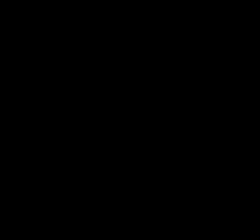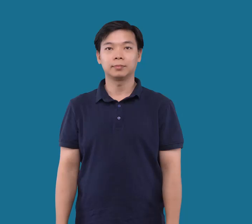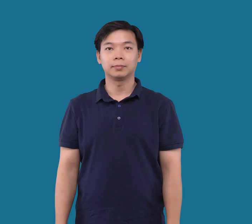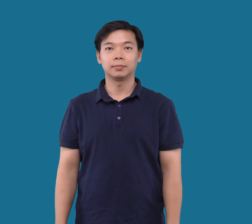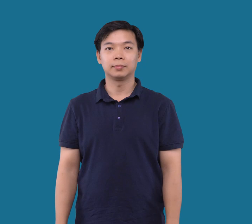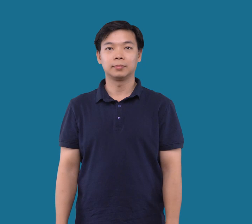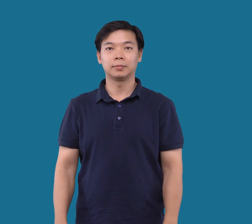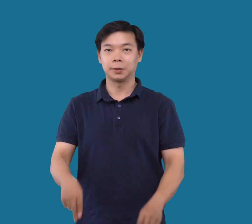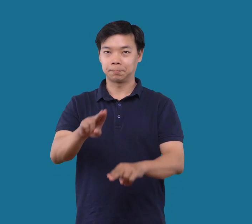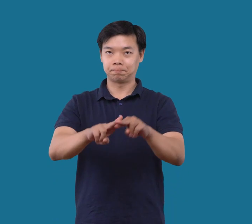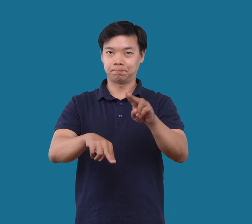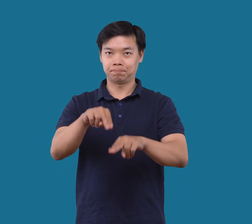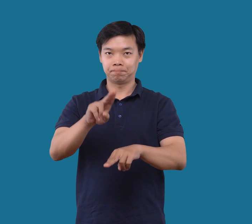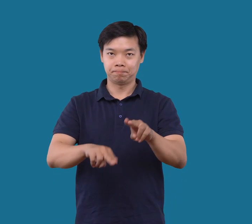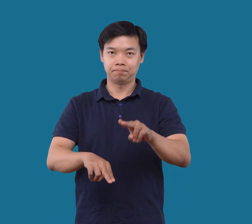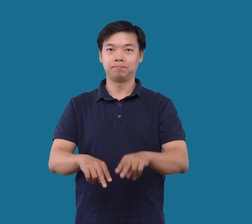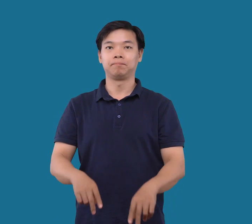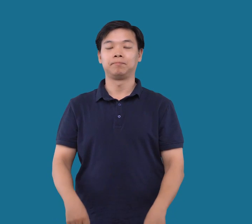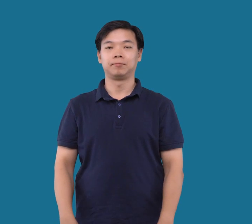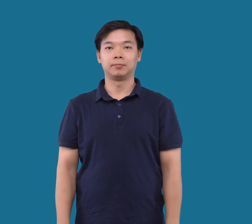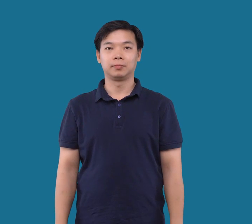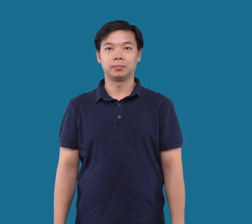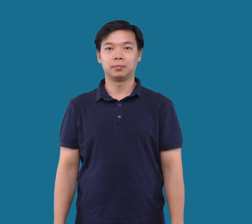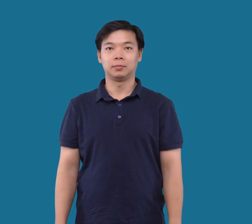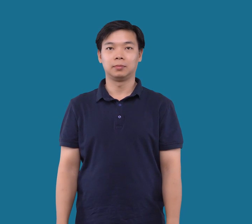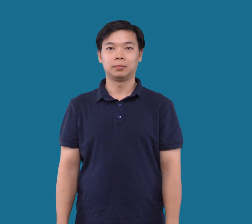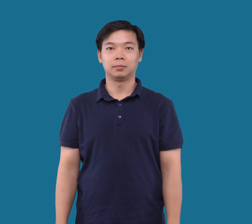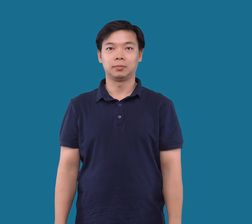đôi dép